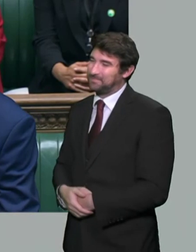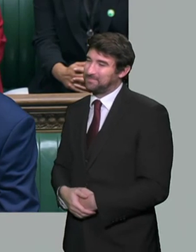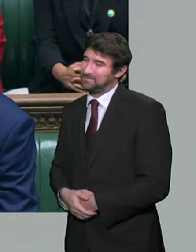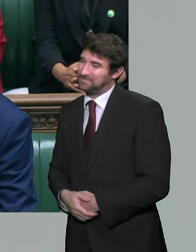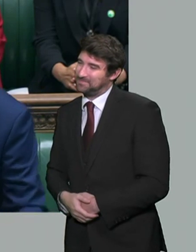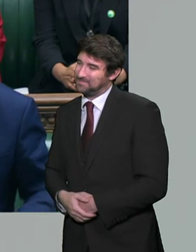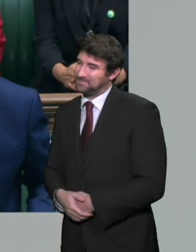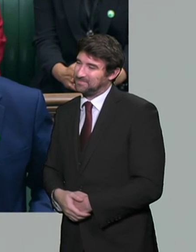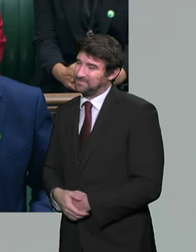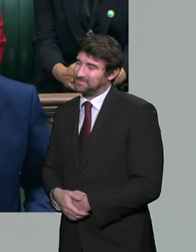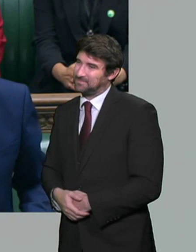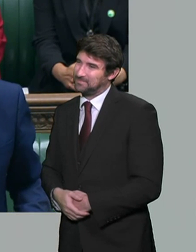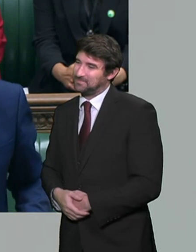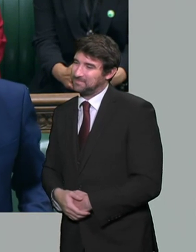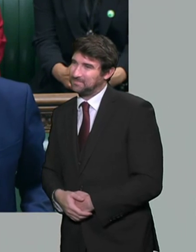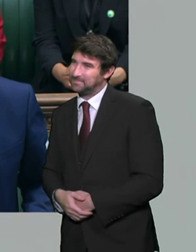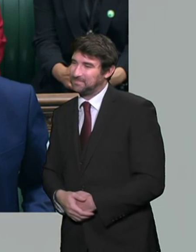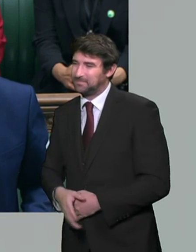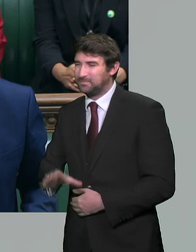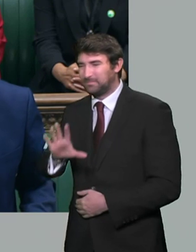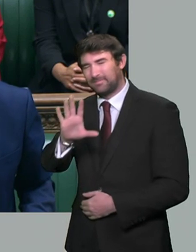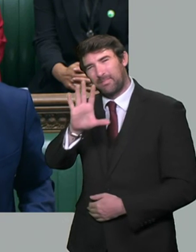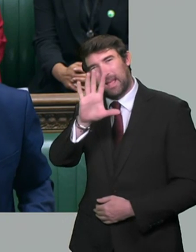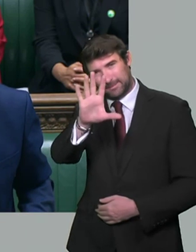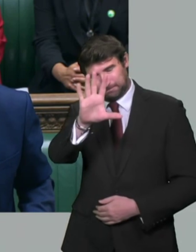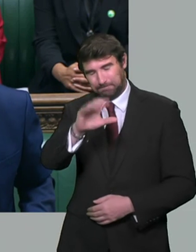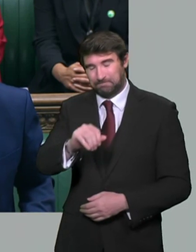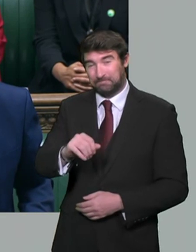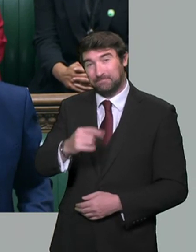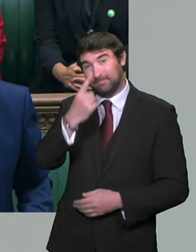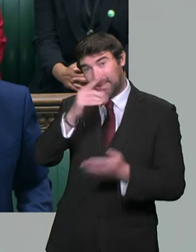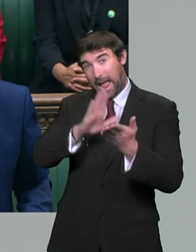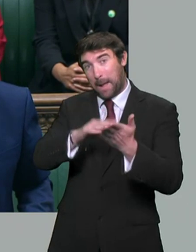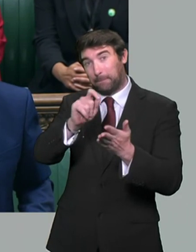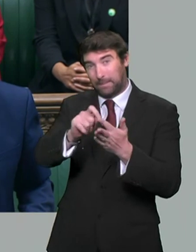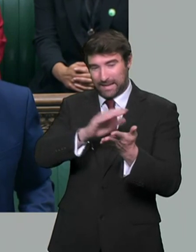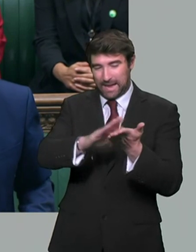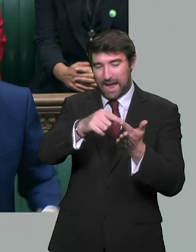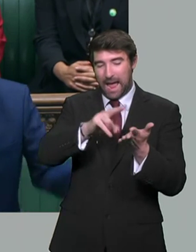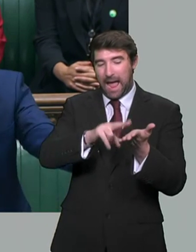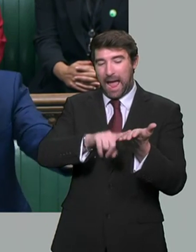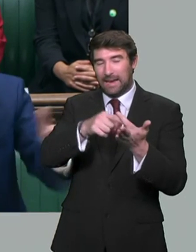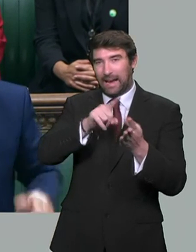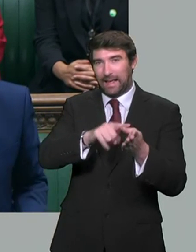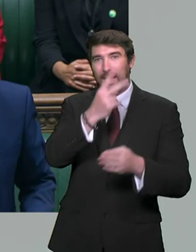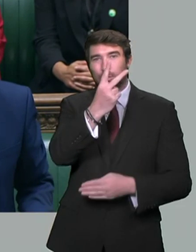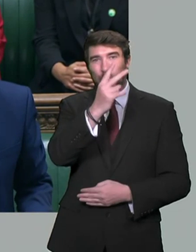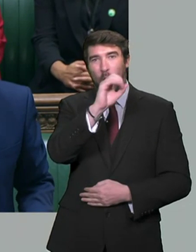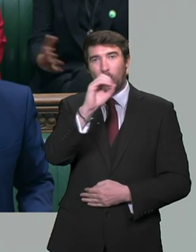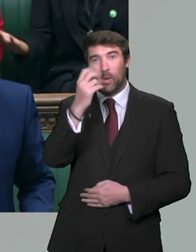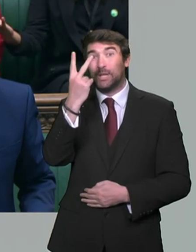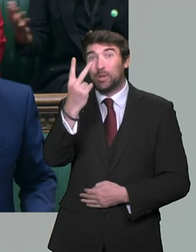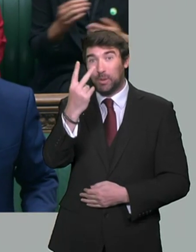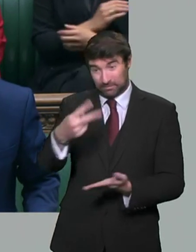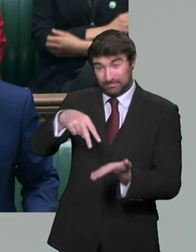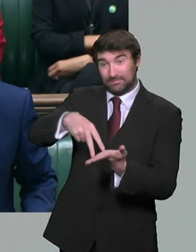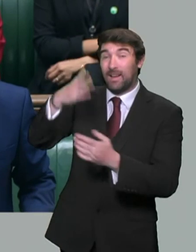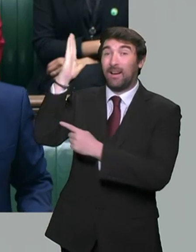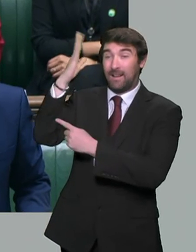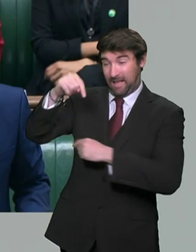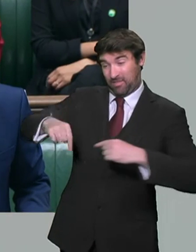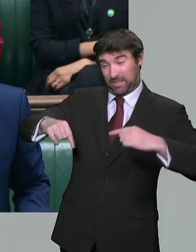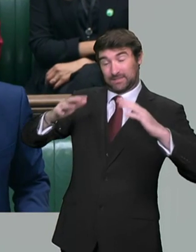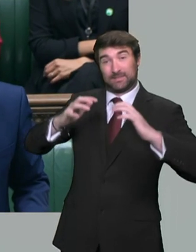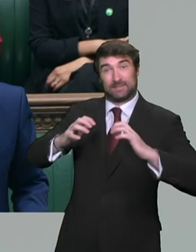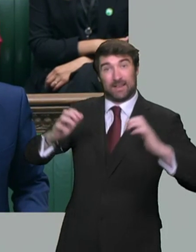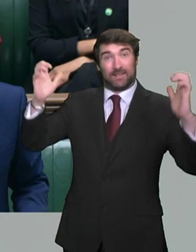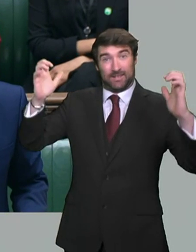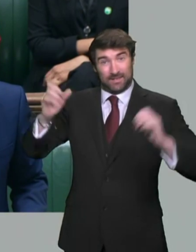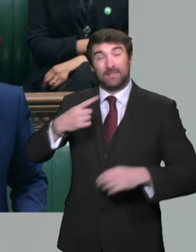Mr Speaker, let me tell you what an ambitious young Member for Henley said in 2002 in this House: